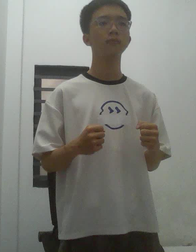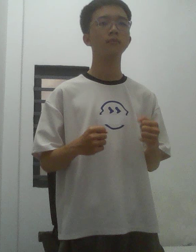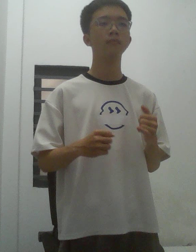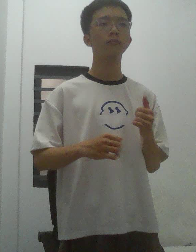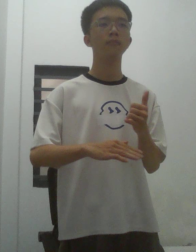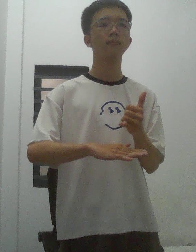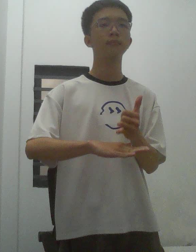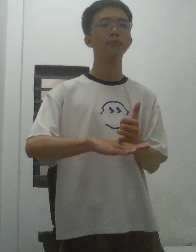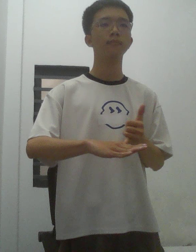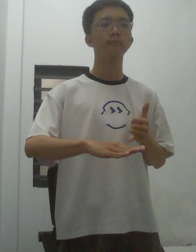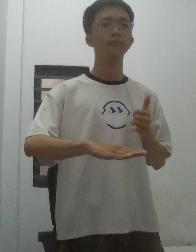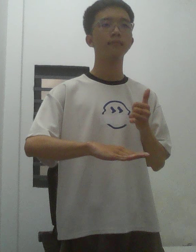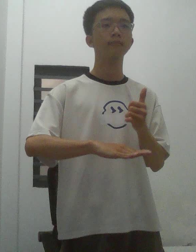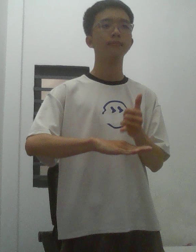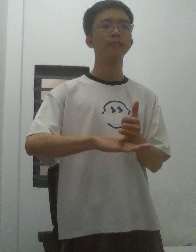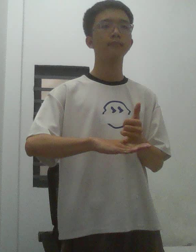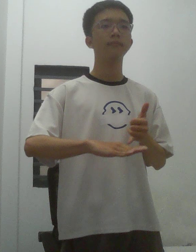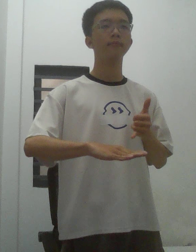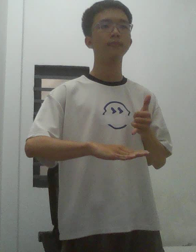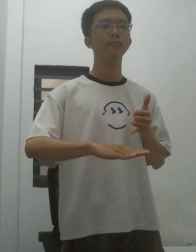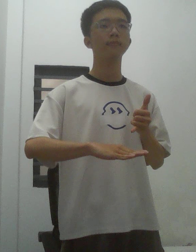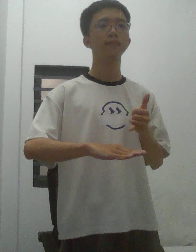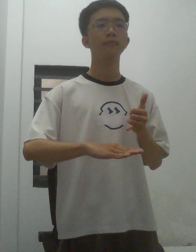cuoi tuan